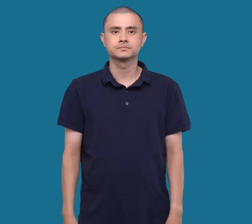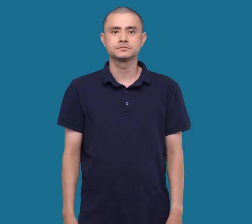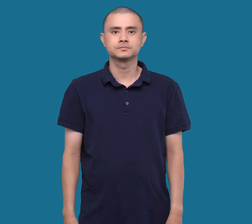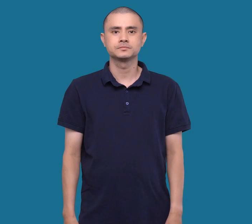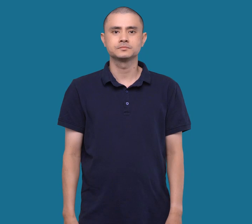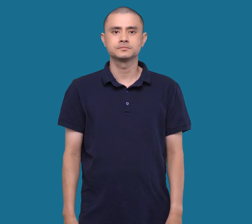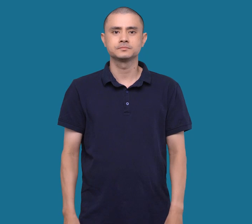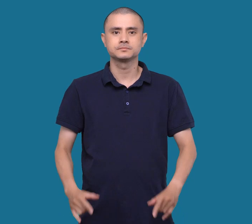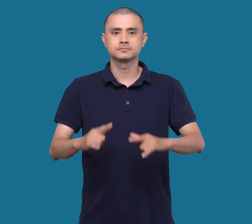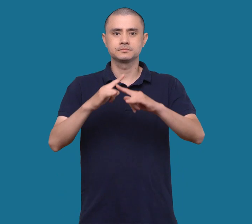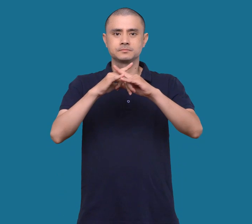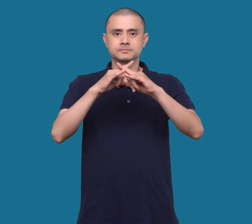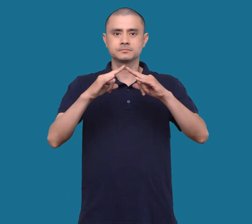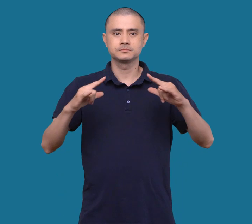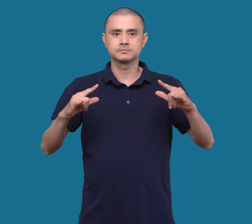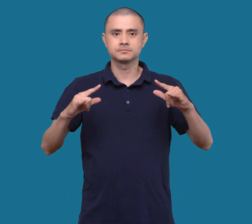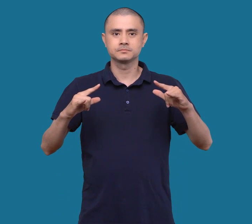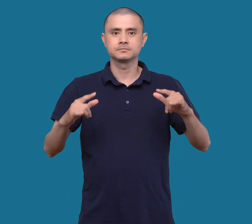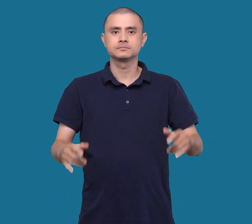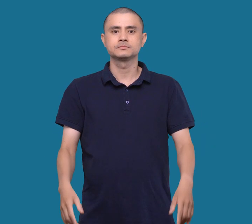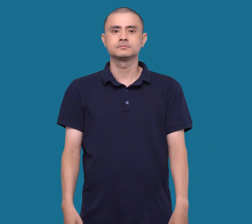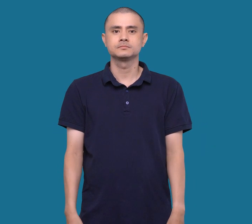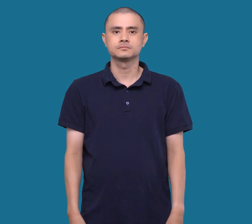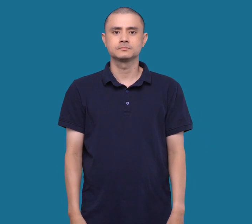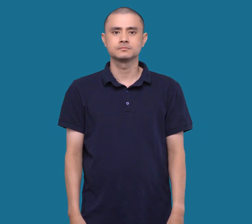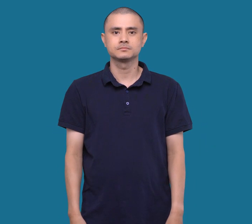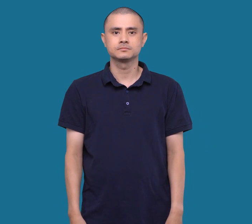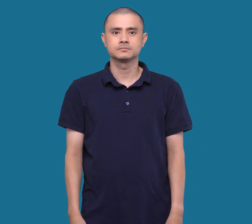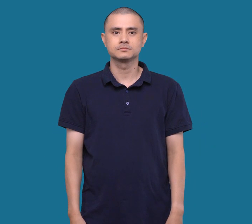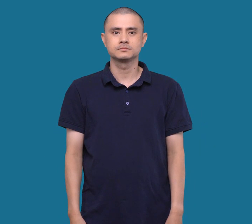cắm trại